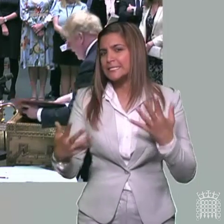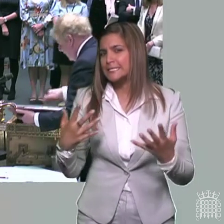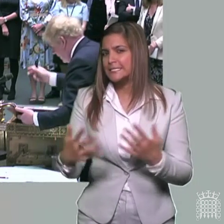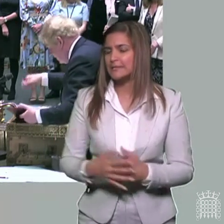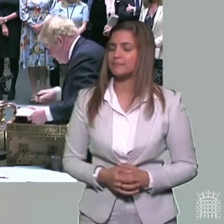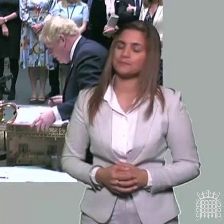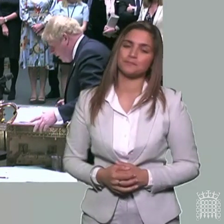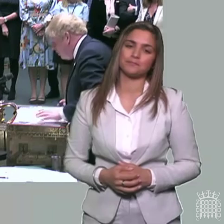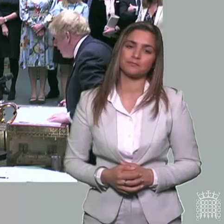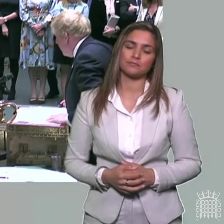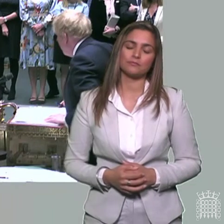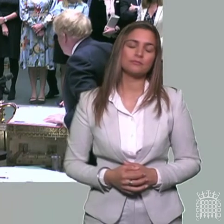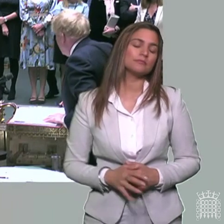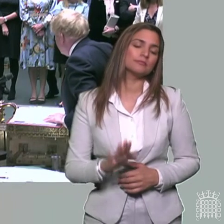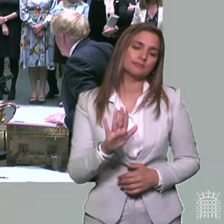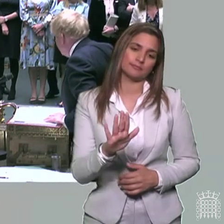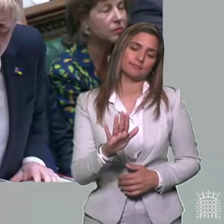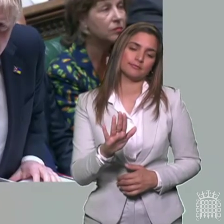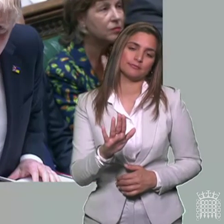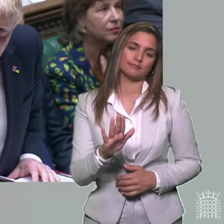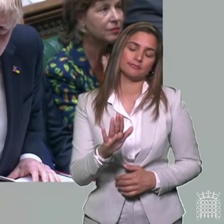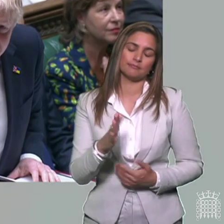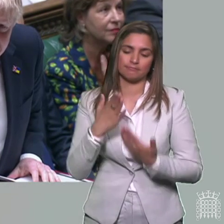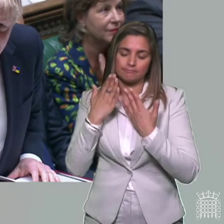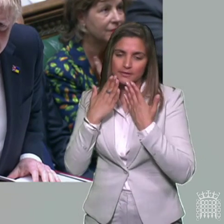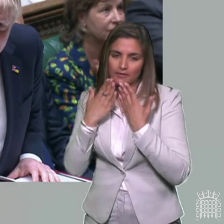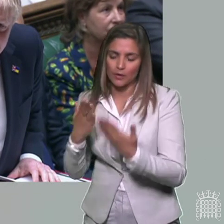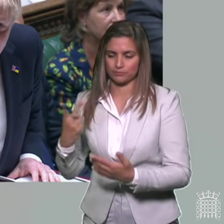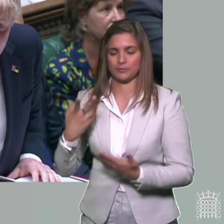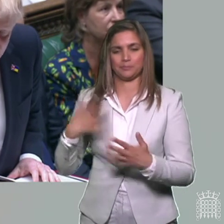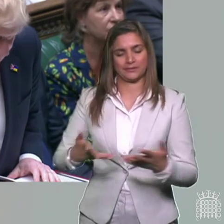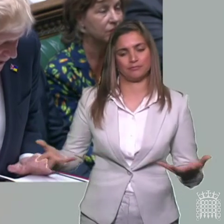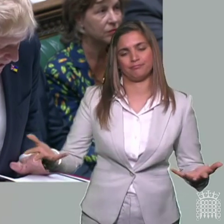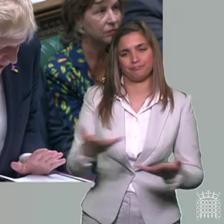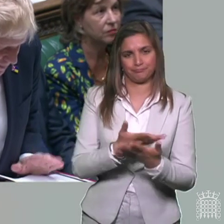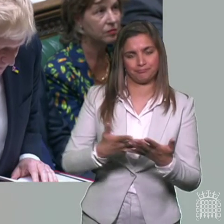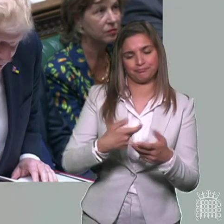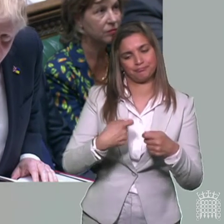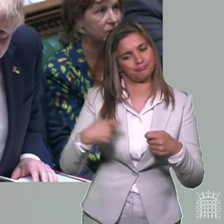I thank the right honourable Gentleman. We had a long conversation about this yesterday.